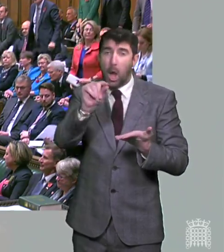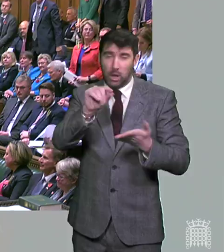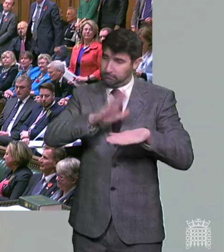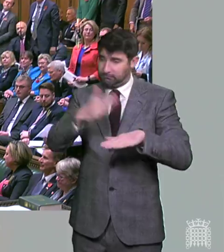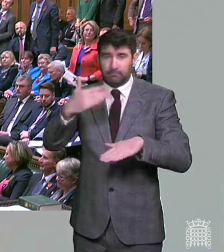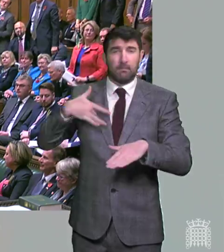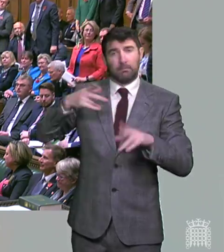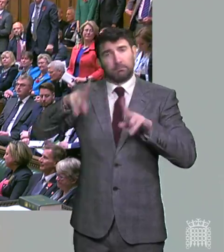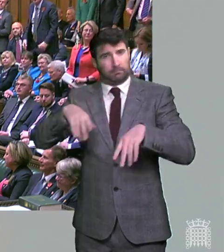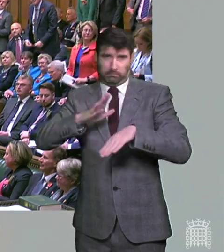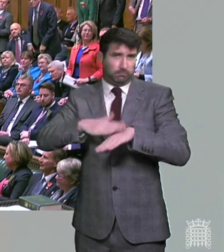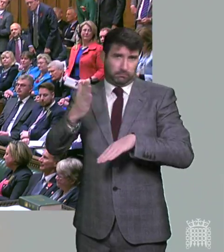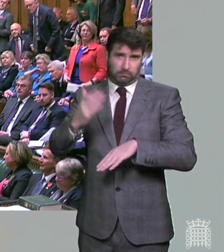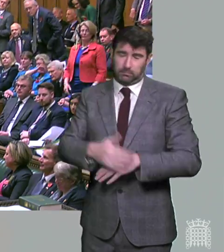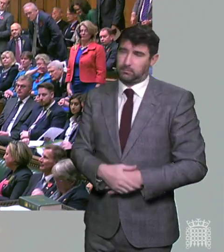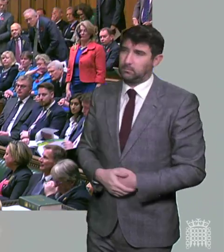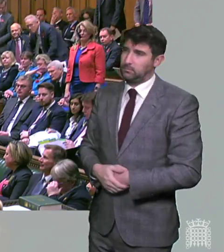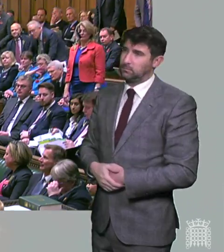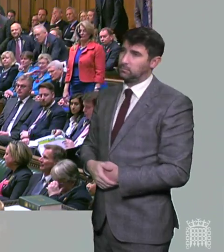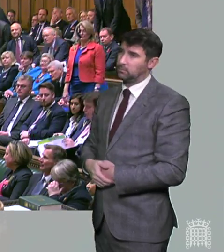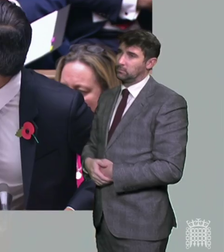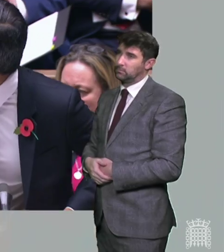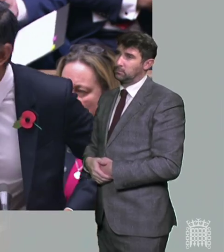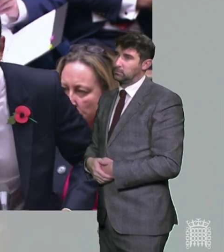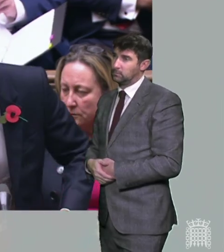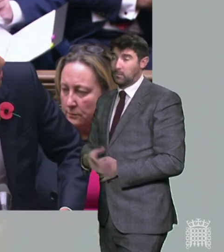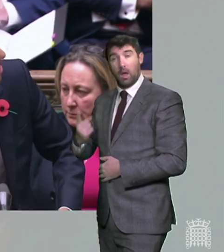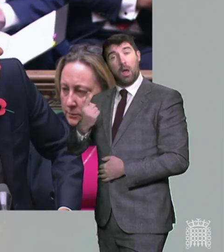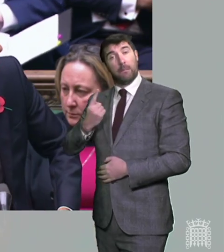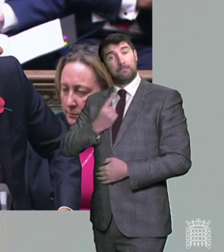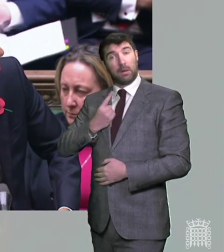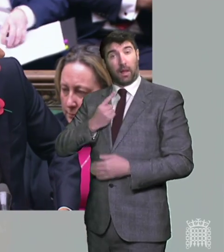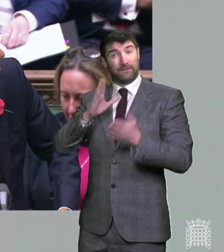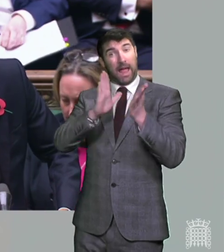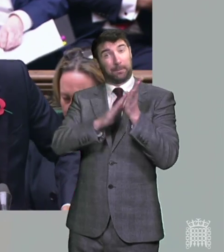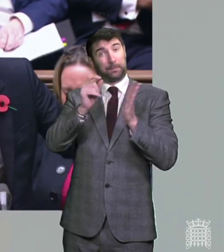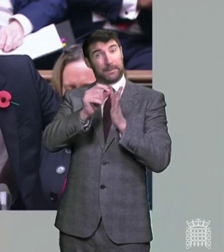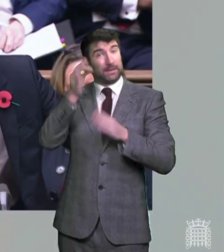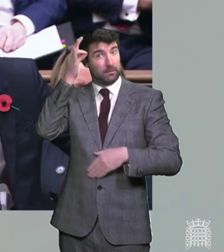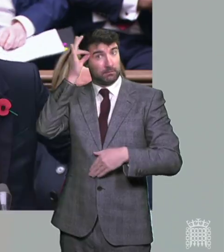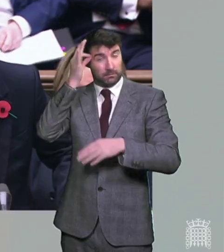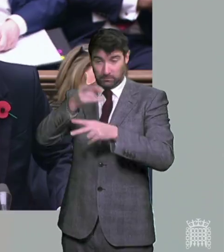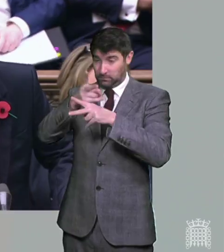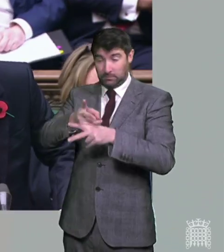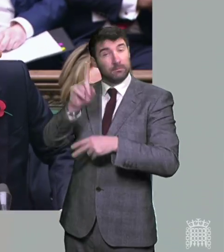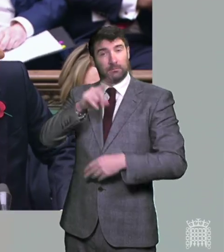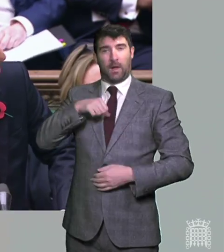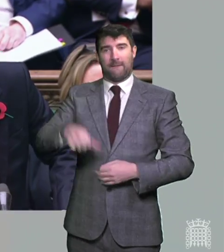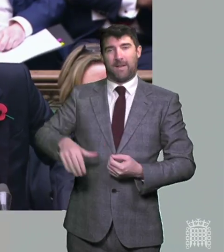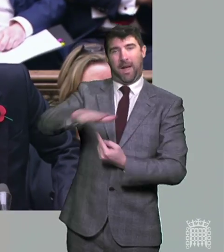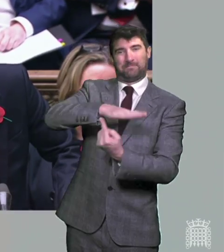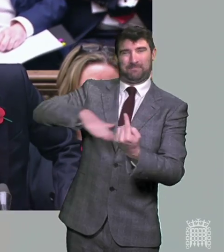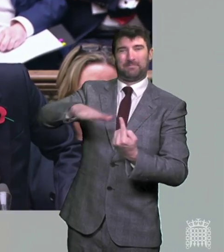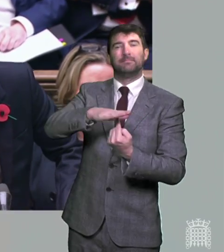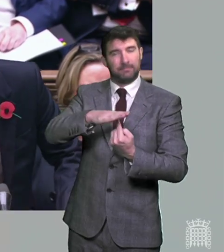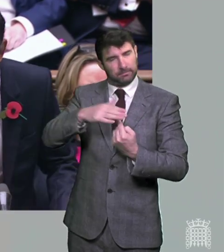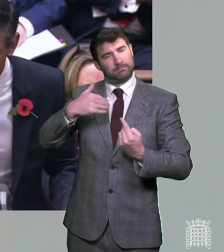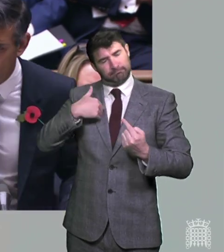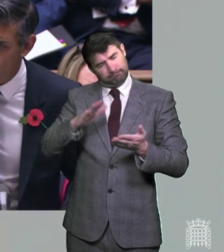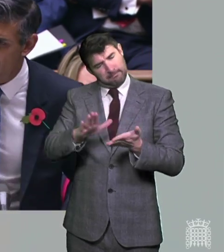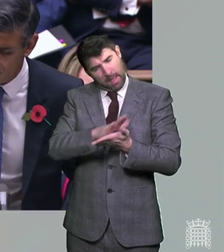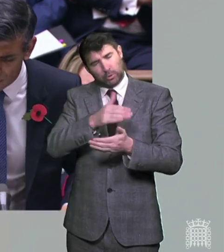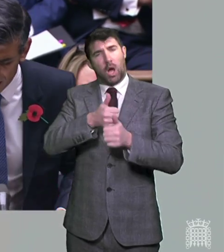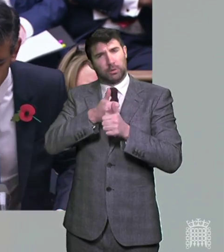As someone who represents a very rural farming community, it is a great pleasure to support Back British Farming Day and to join colleagues on both sides of the House in doing so.